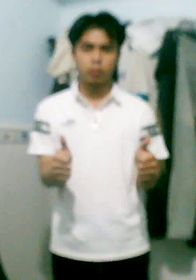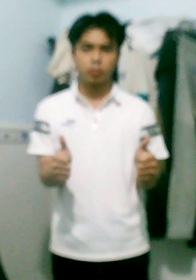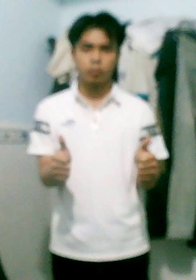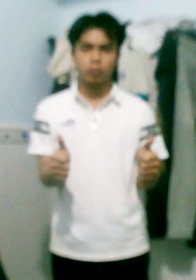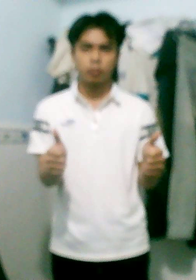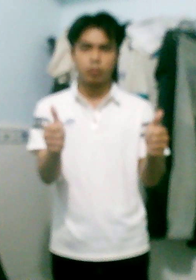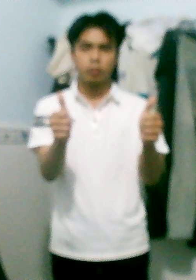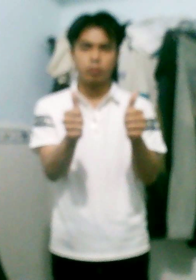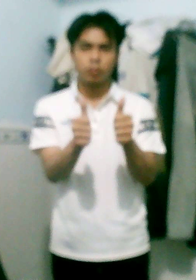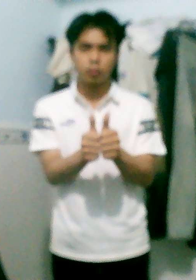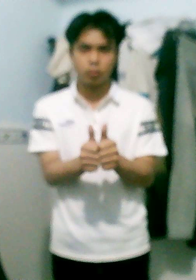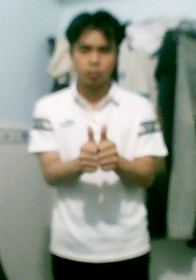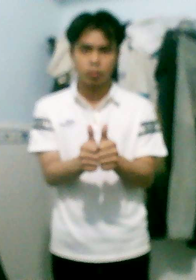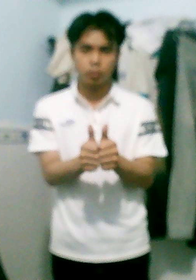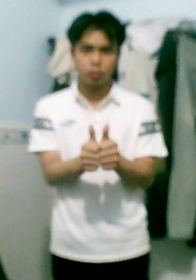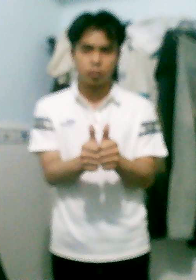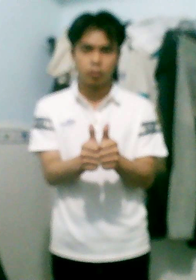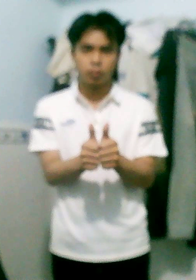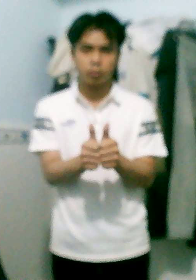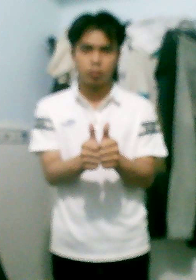voi